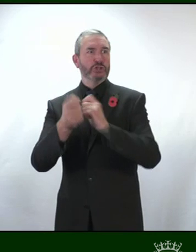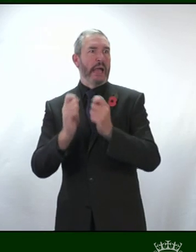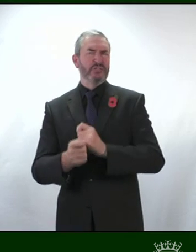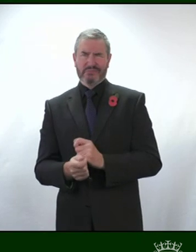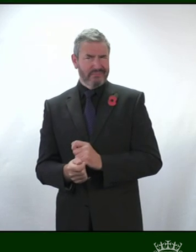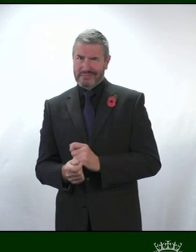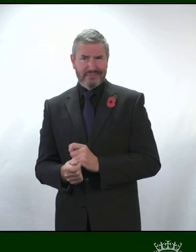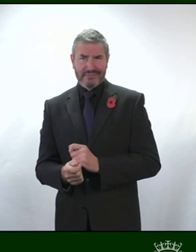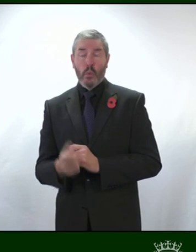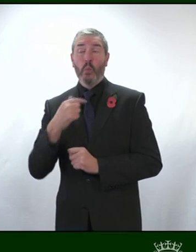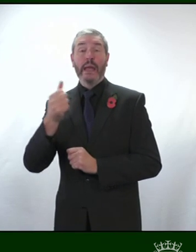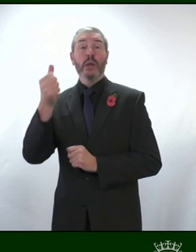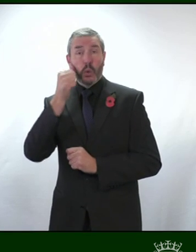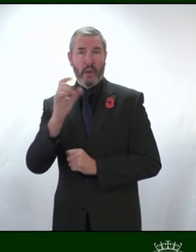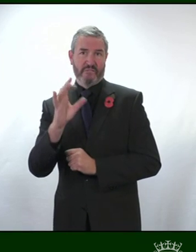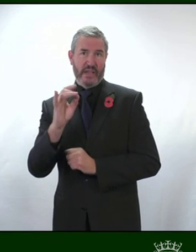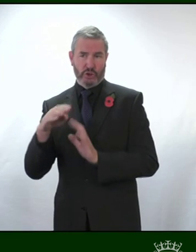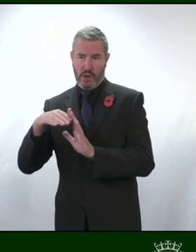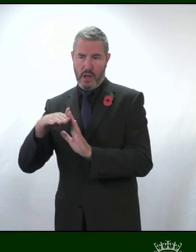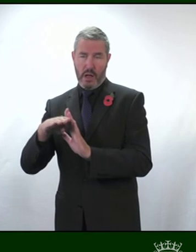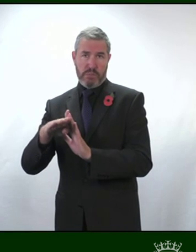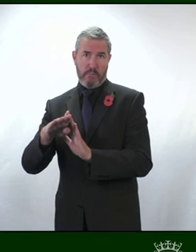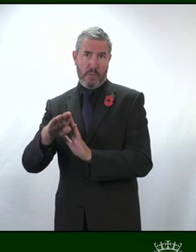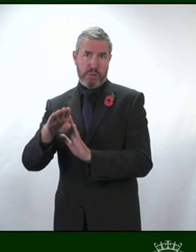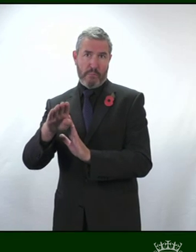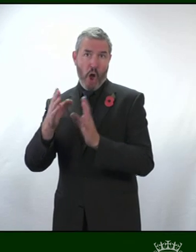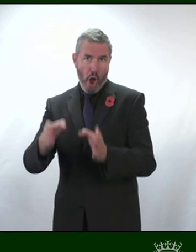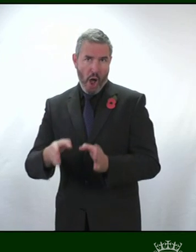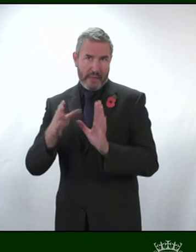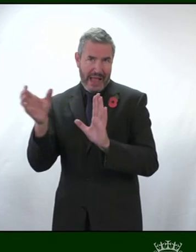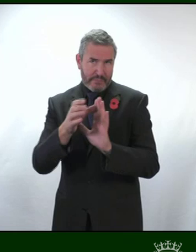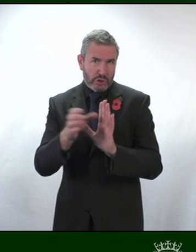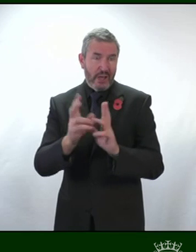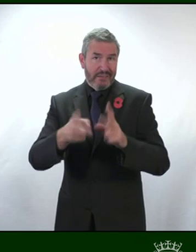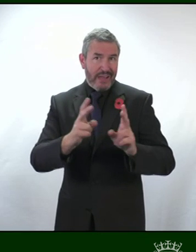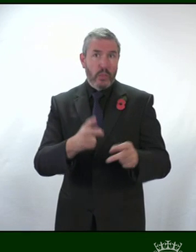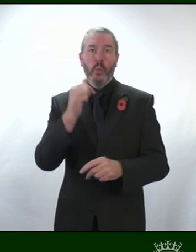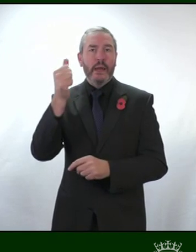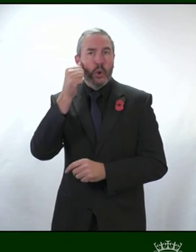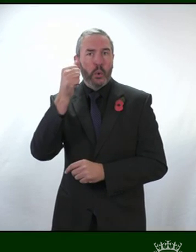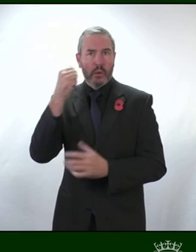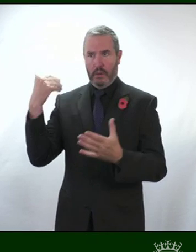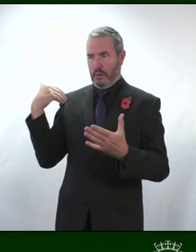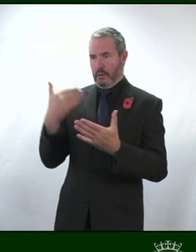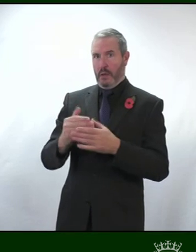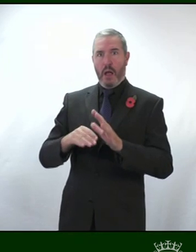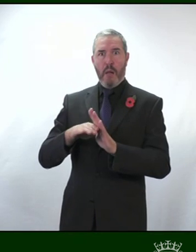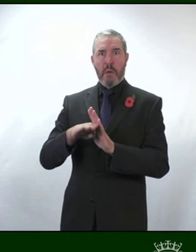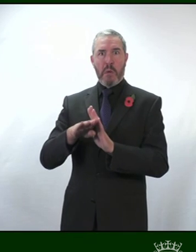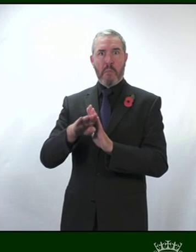The direction of travel and the number of infections, hospital admissions and, tragically, deaths have been clear for weeks.